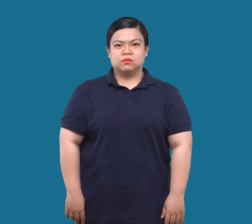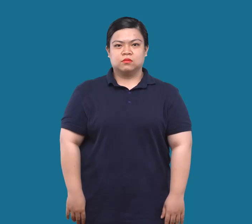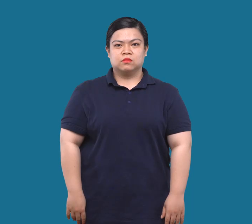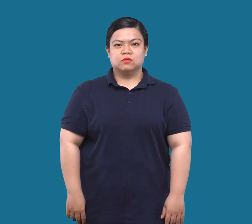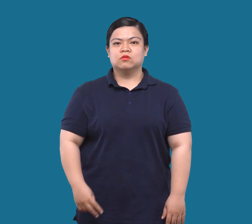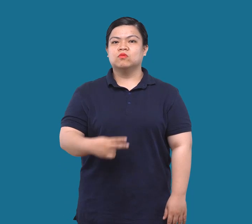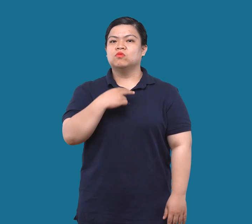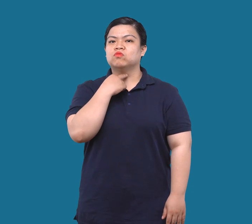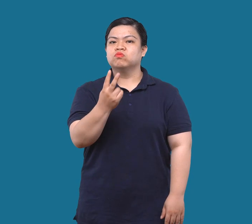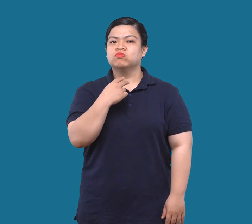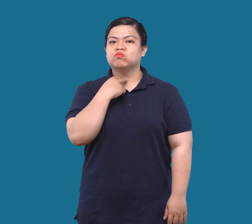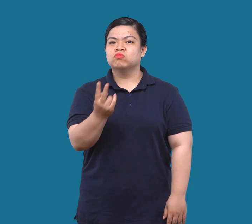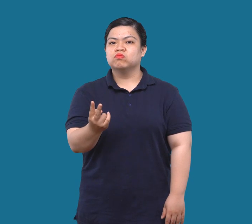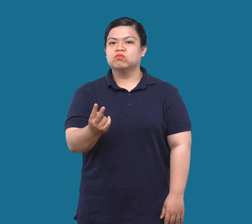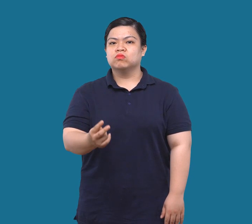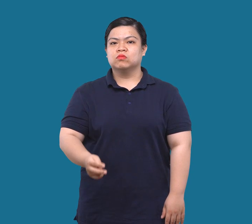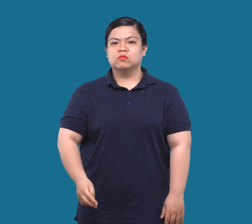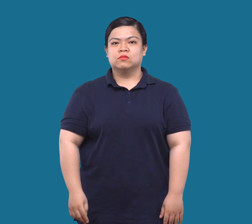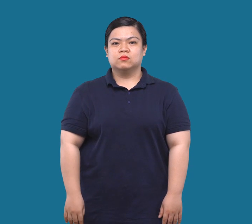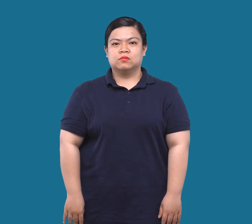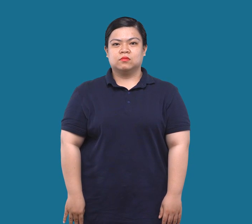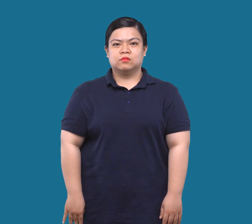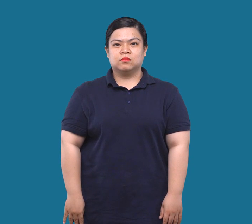tiếng nói